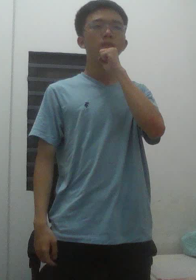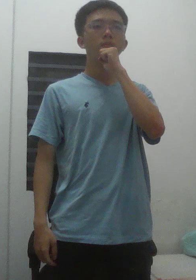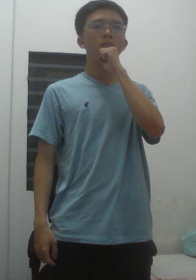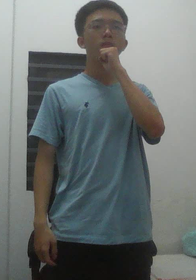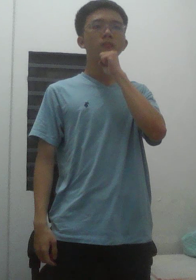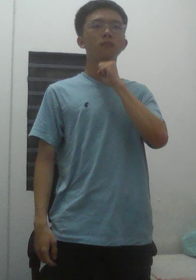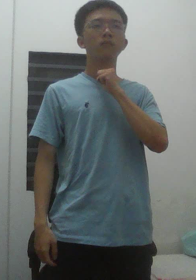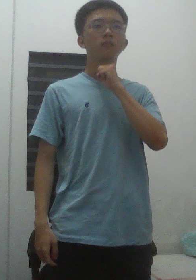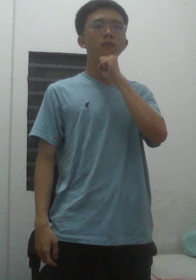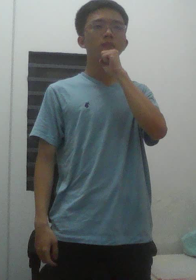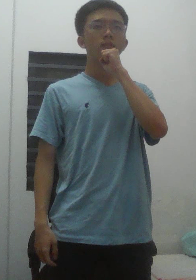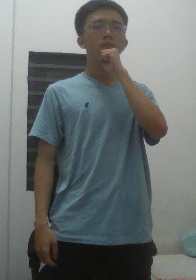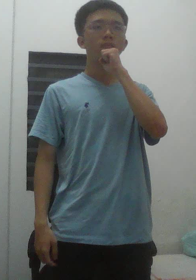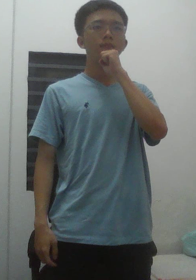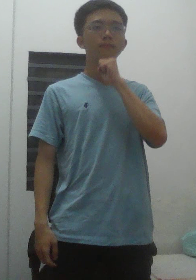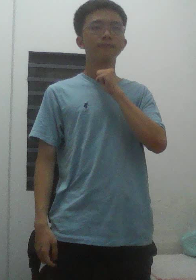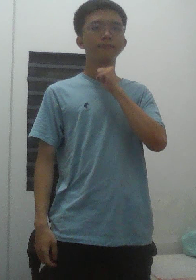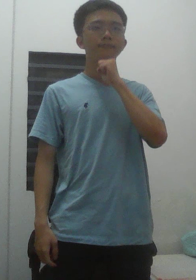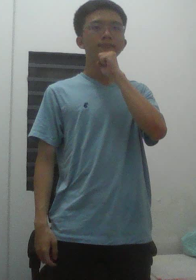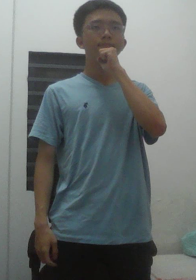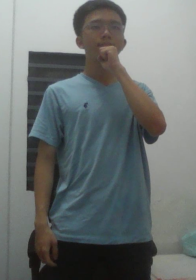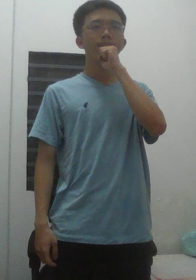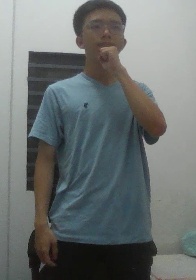dong y